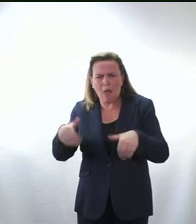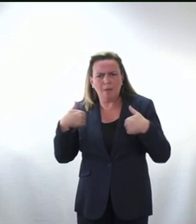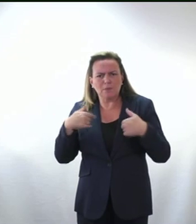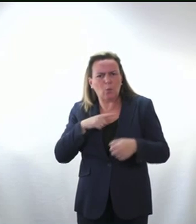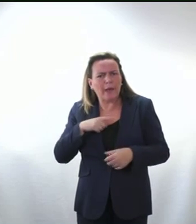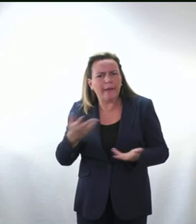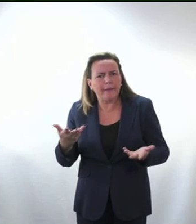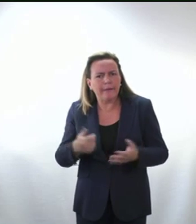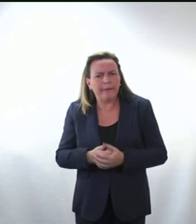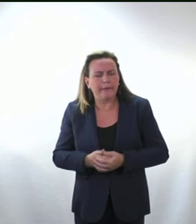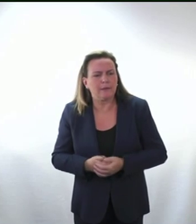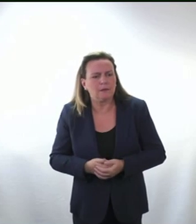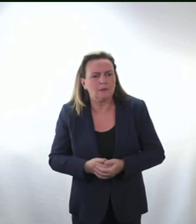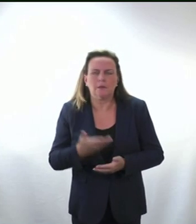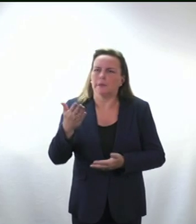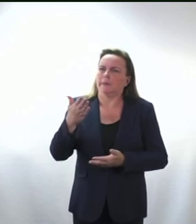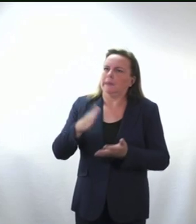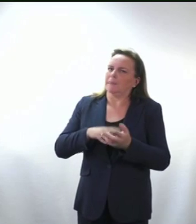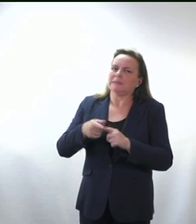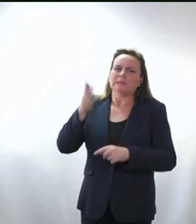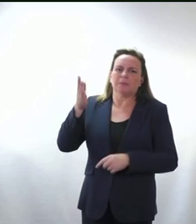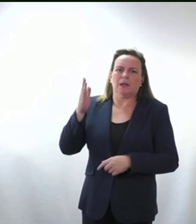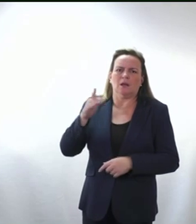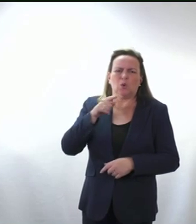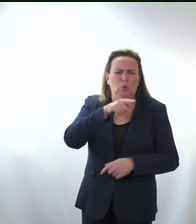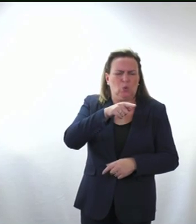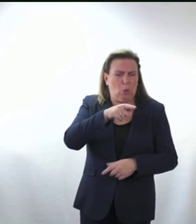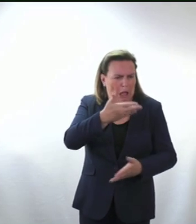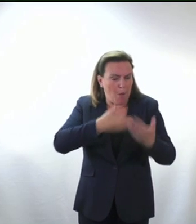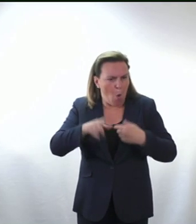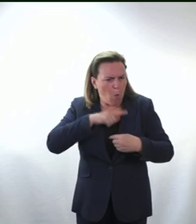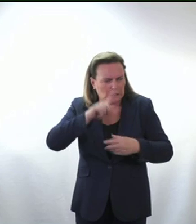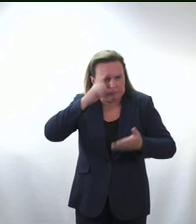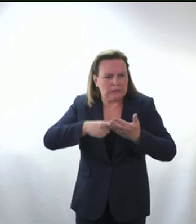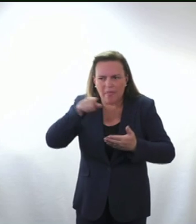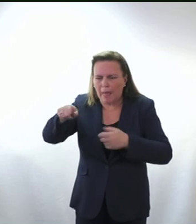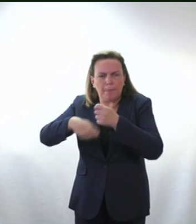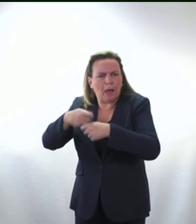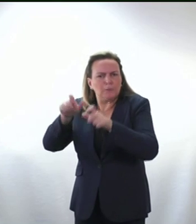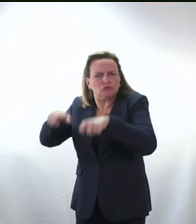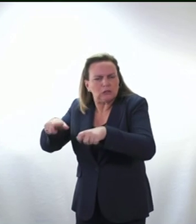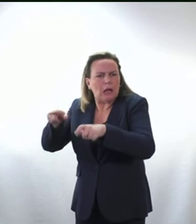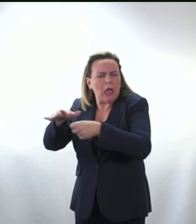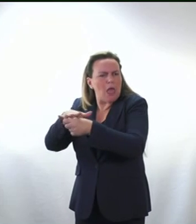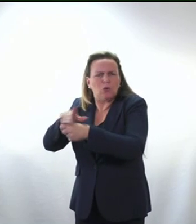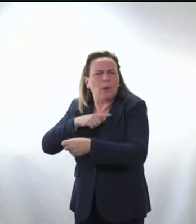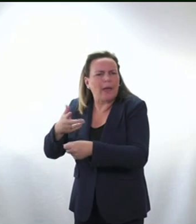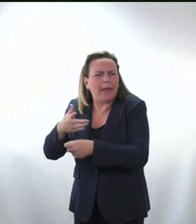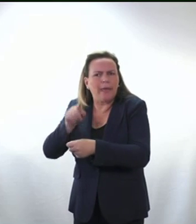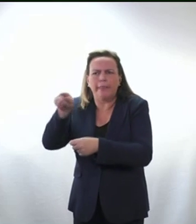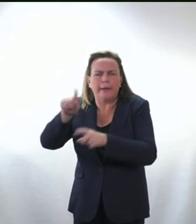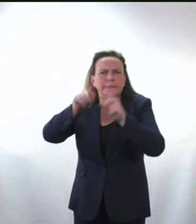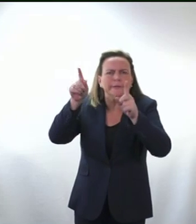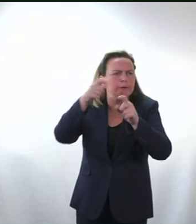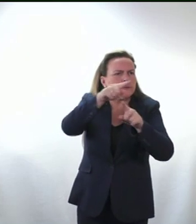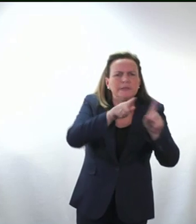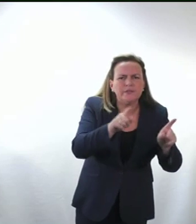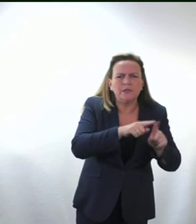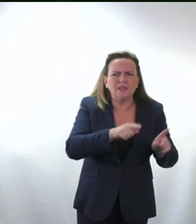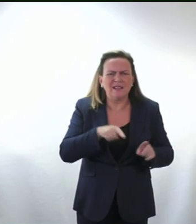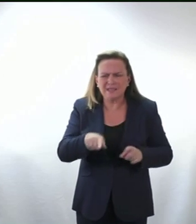The Prime Minister cannot explain why an area goes into restriction, he cannot explain what the different restrictions are, and he cannot explain how restrictions end.